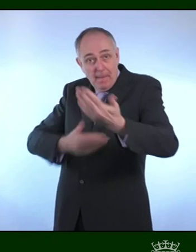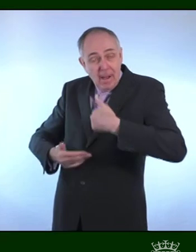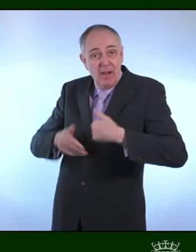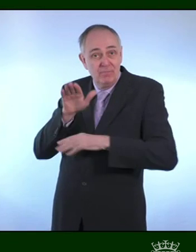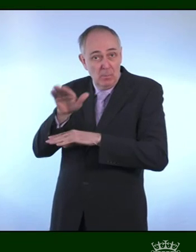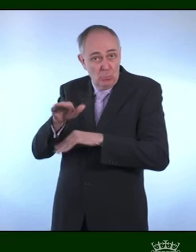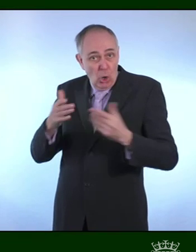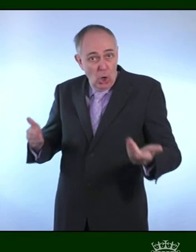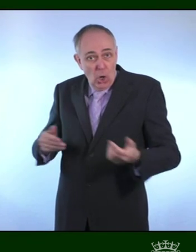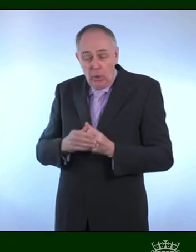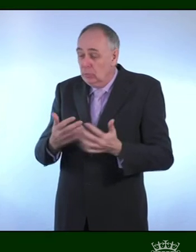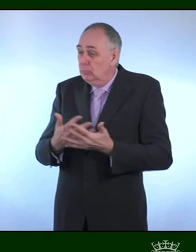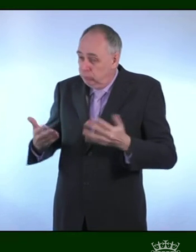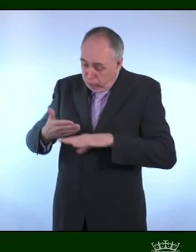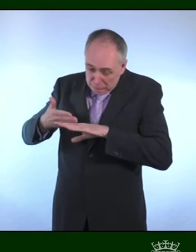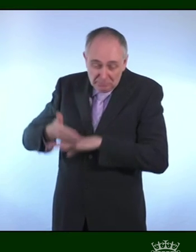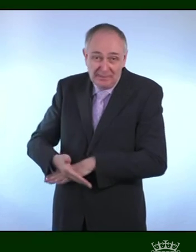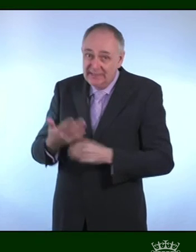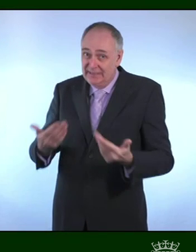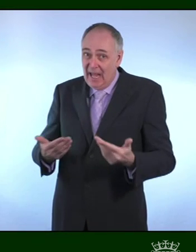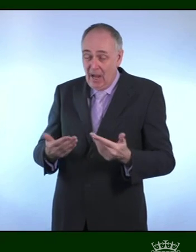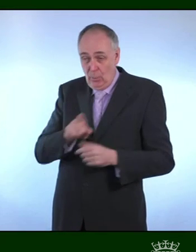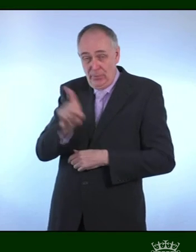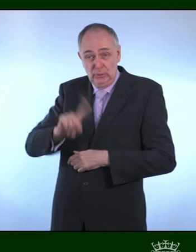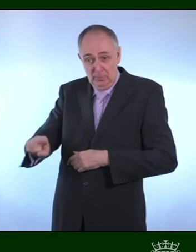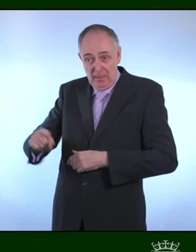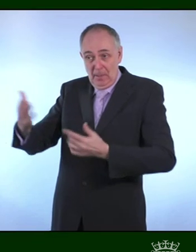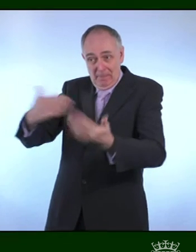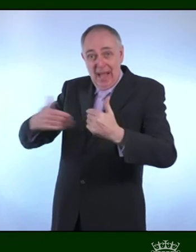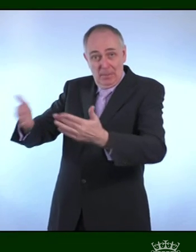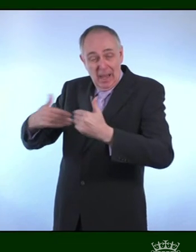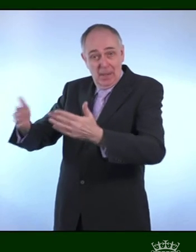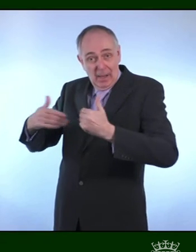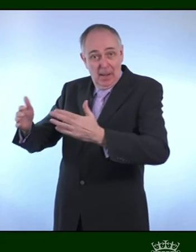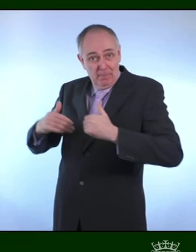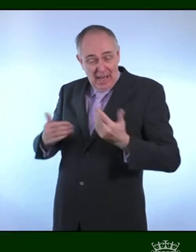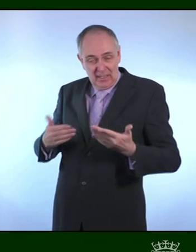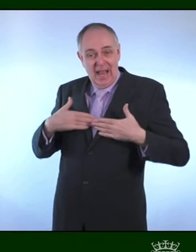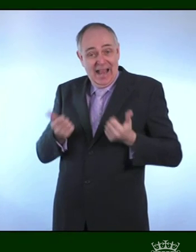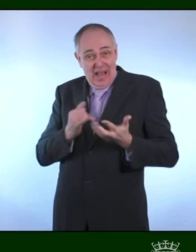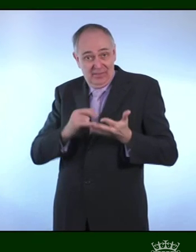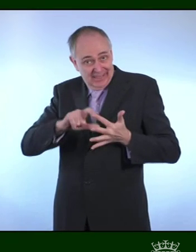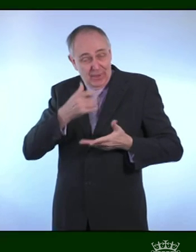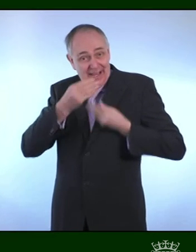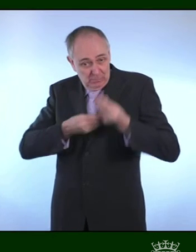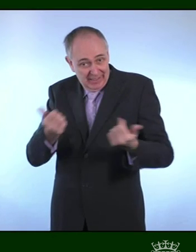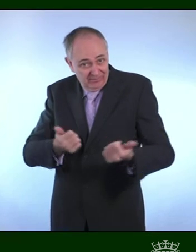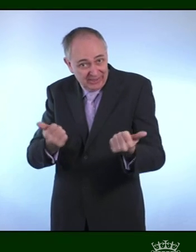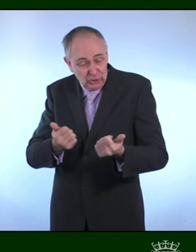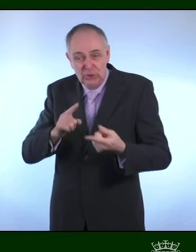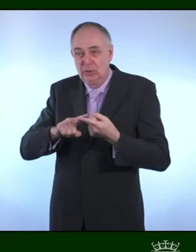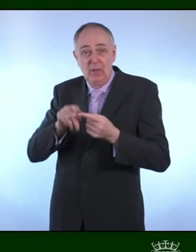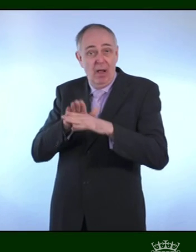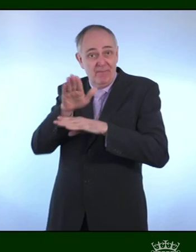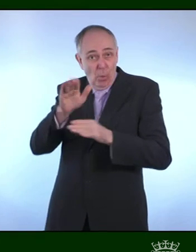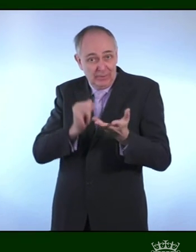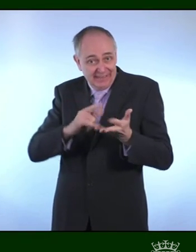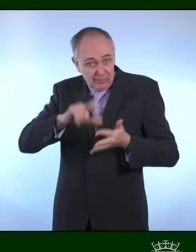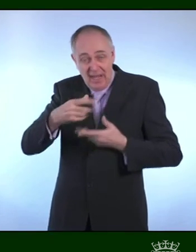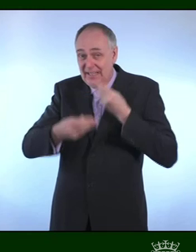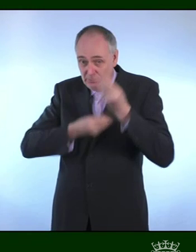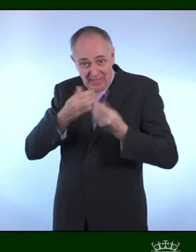A huge operation is going on now to repatriate them, as he will have heard from both the Health Secretary and, indeed, the Foreign Secretary.